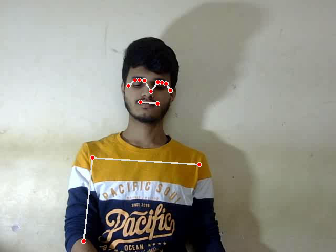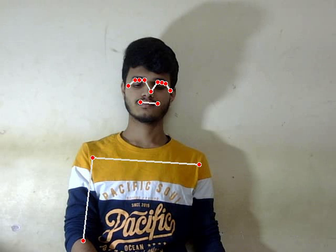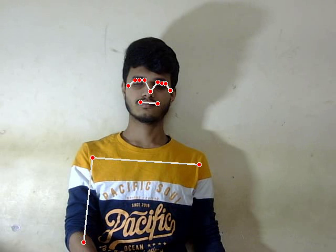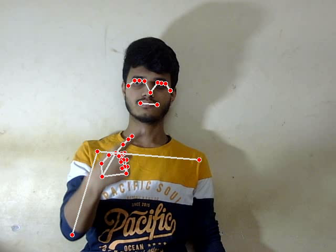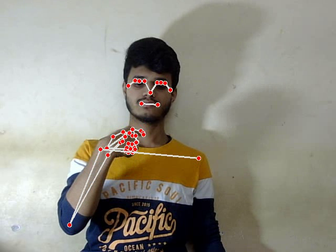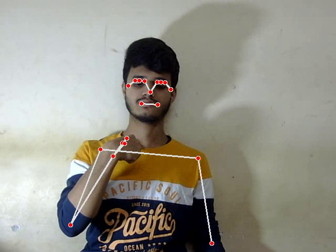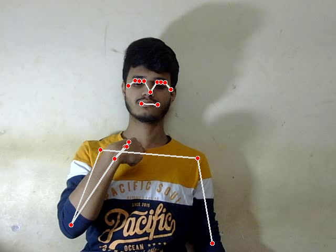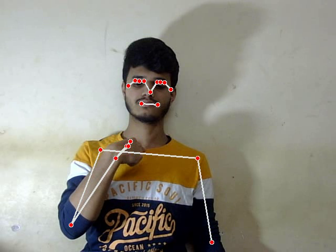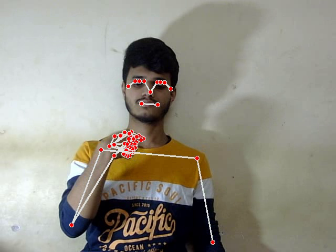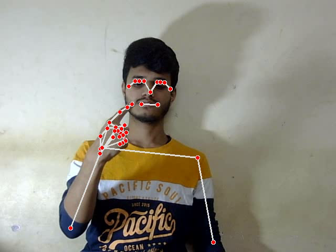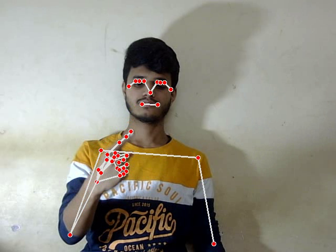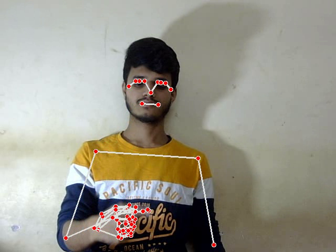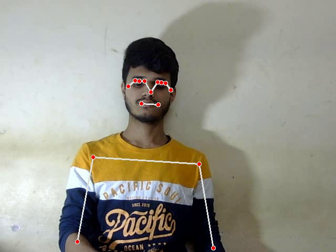I